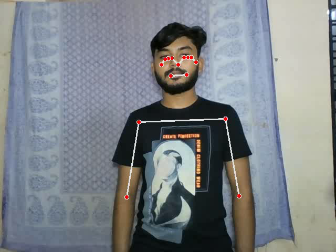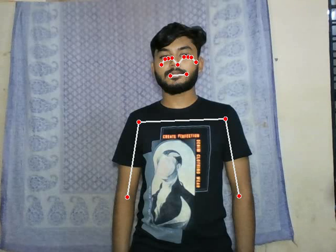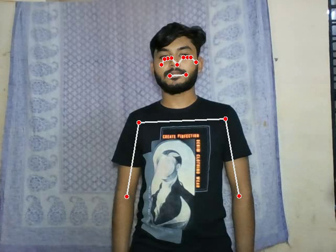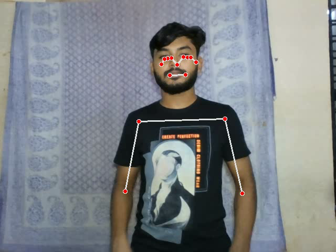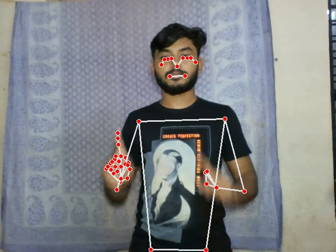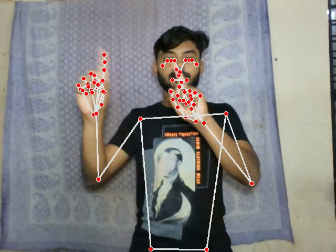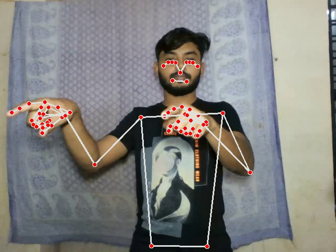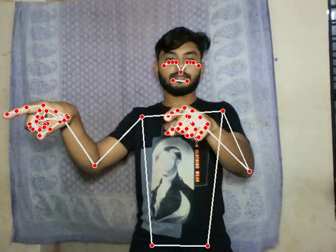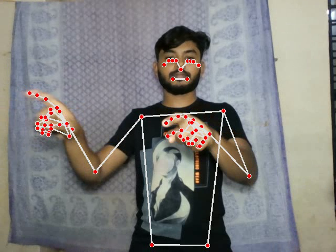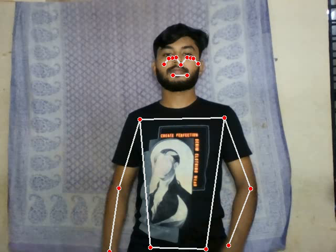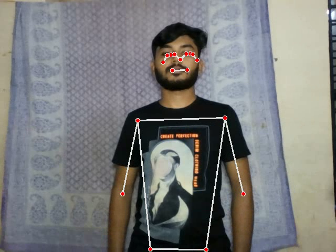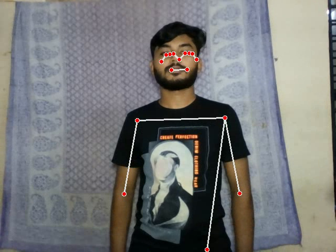go